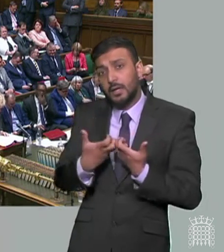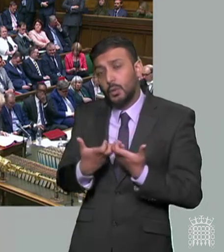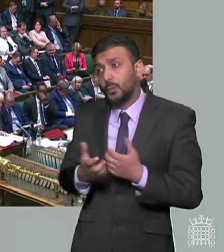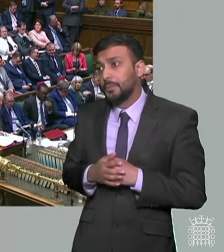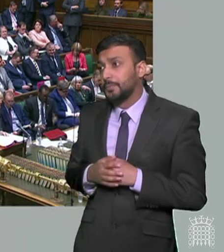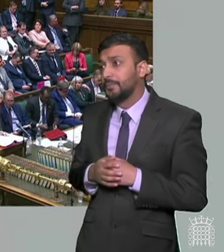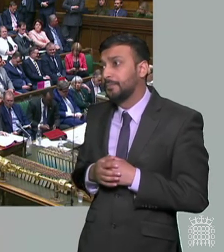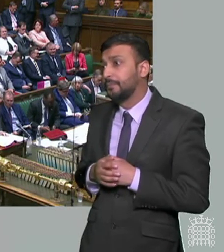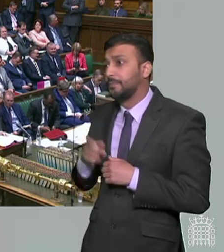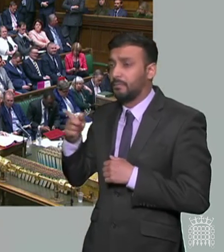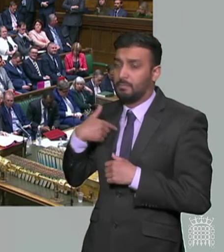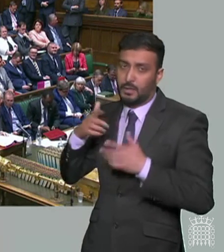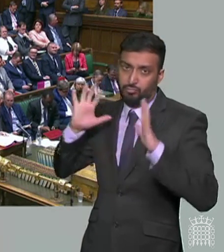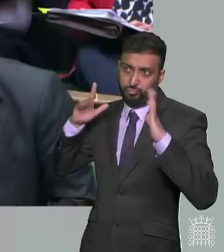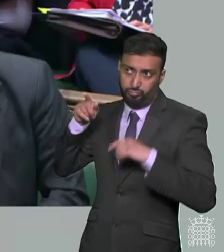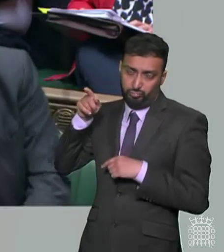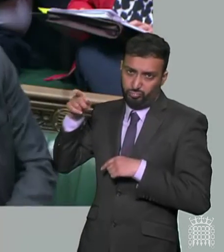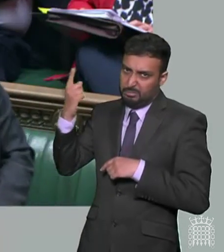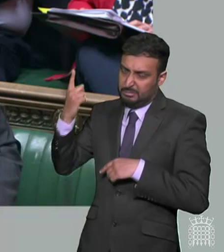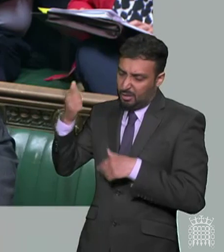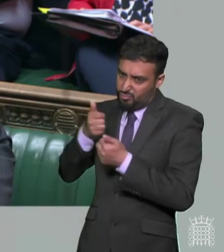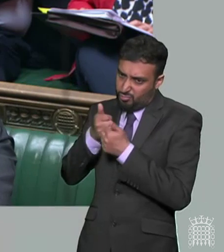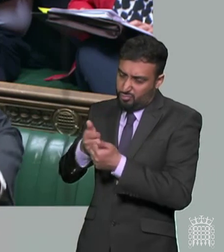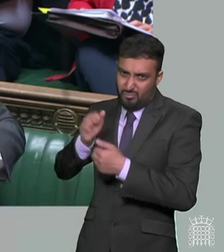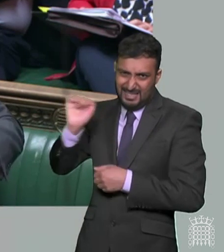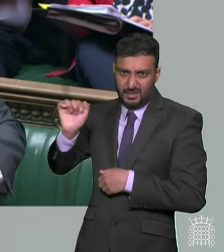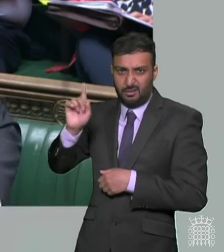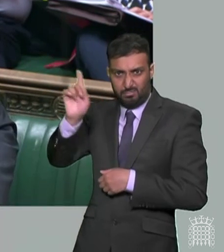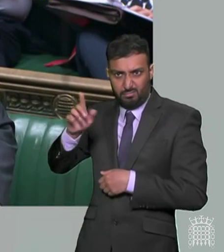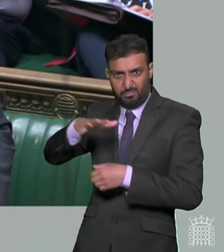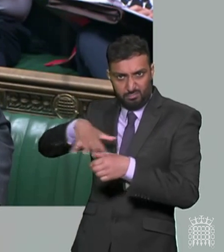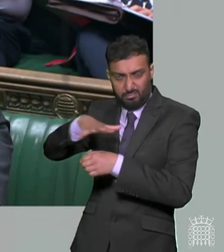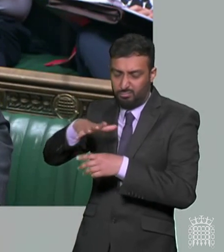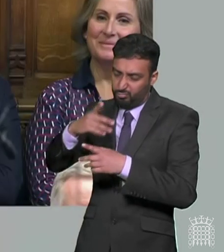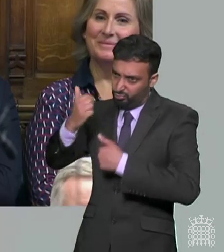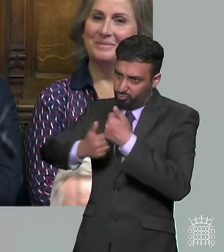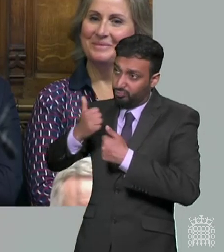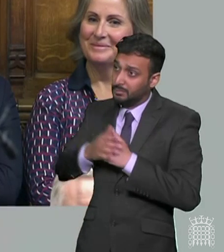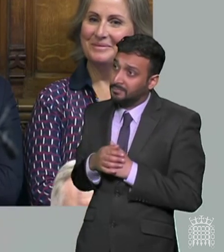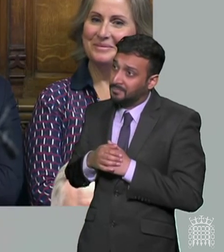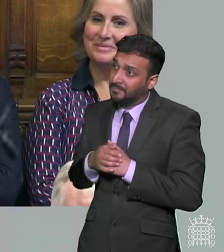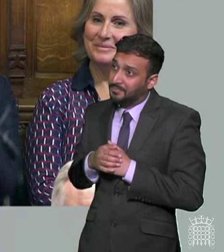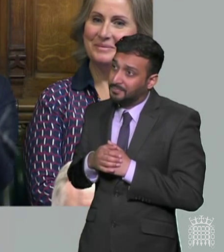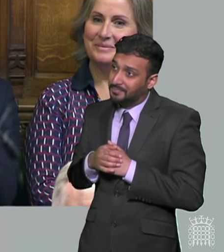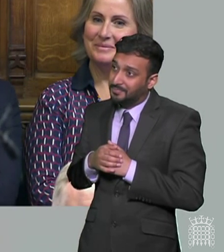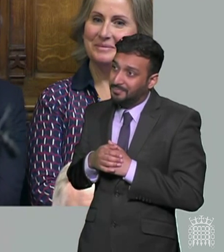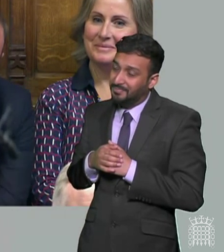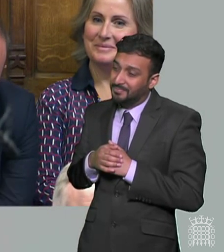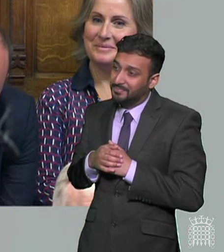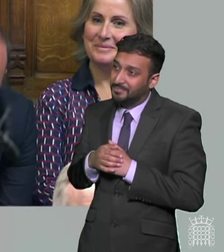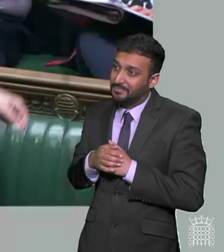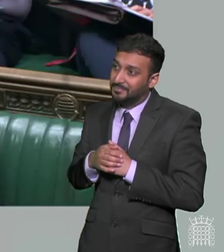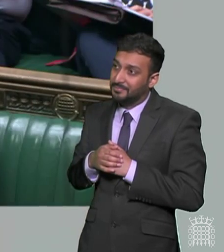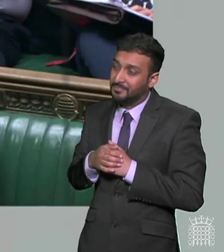My honourable Friend is an avid champion for his constituents.